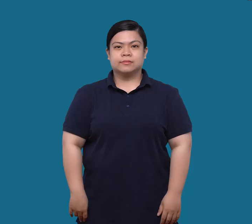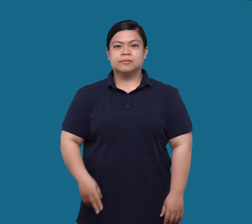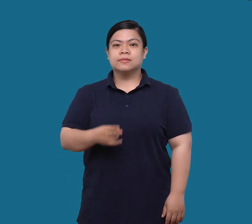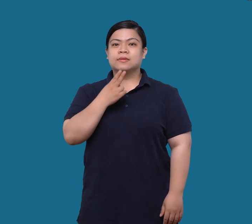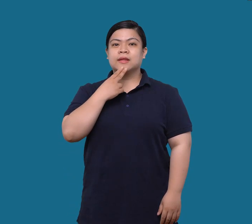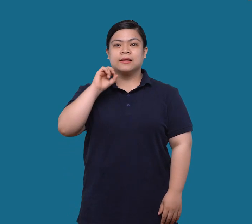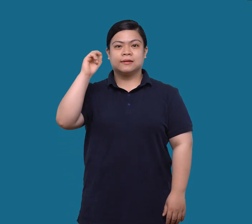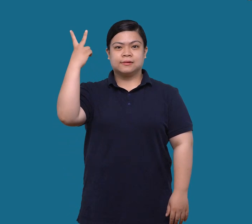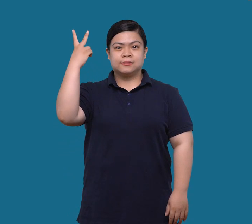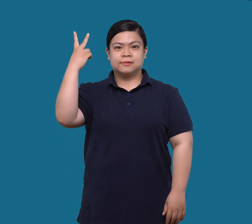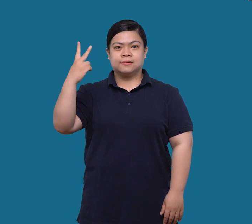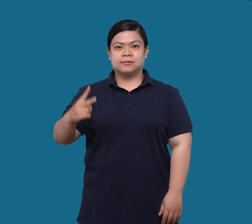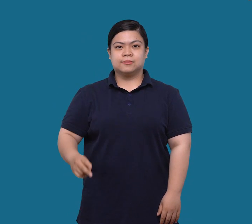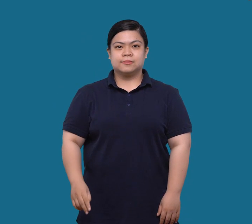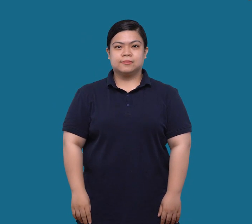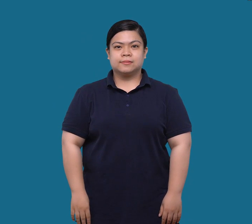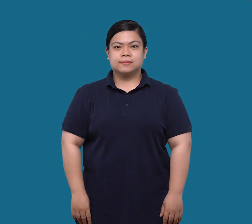anh hai, anh cả